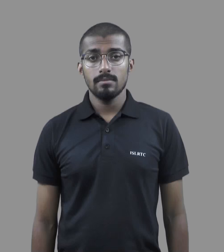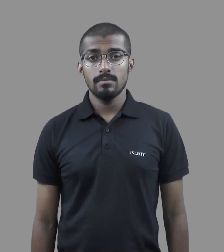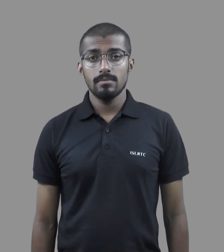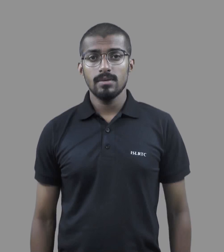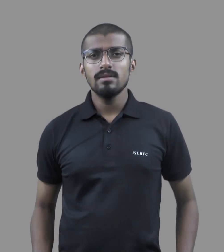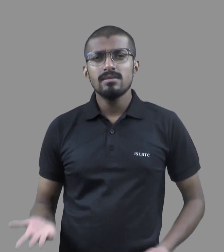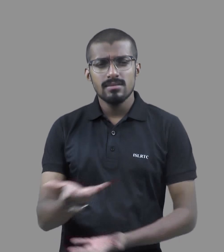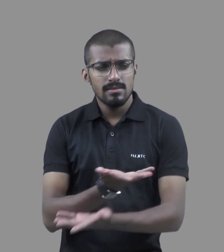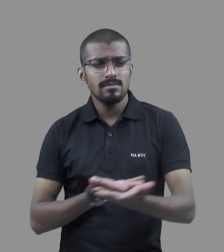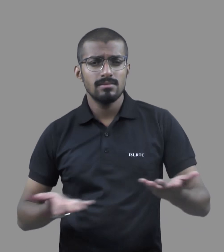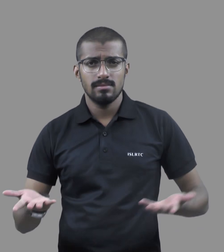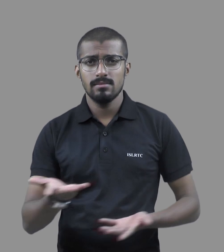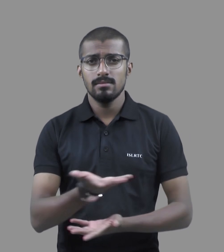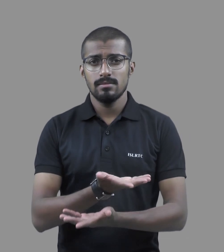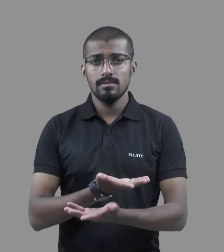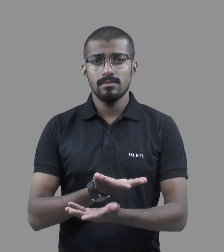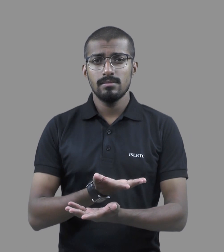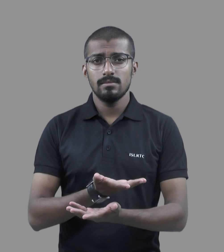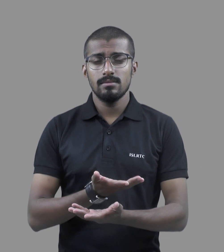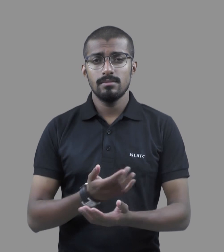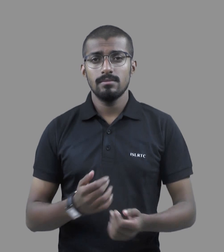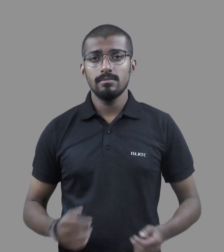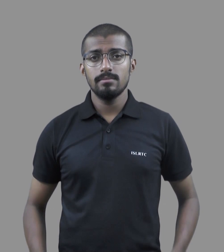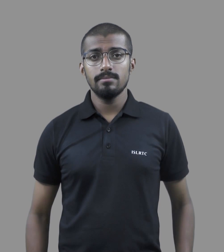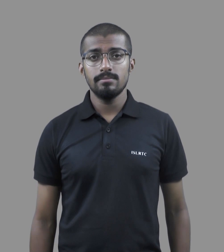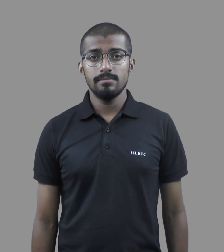Discuss Confer